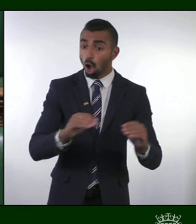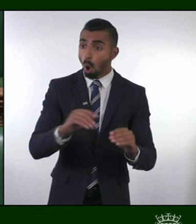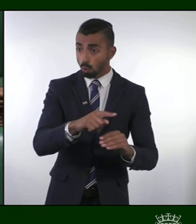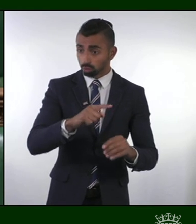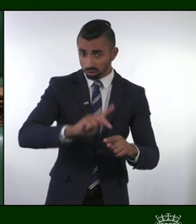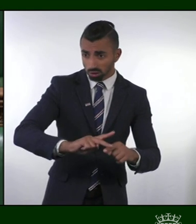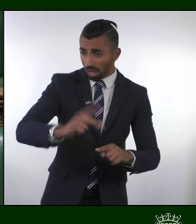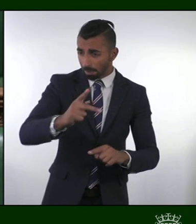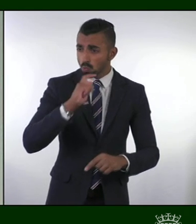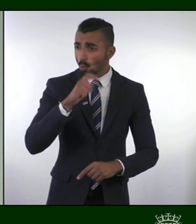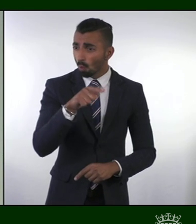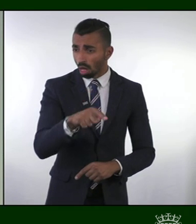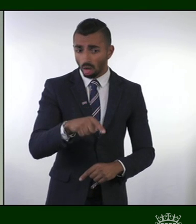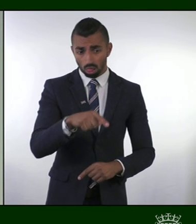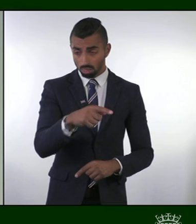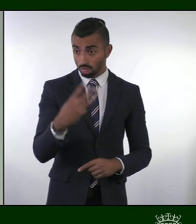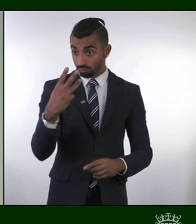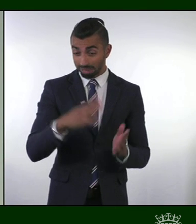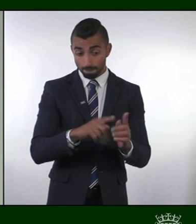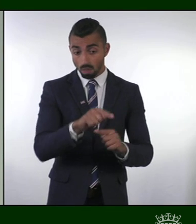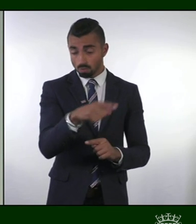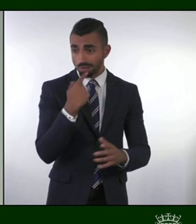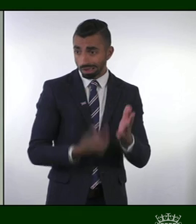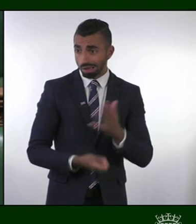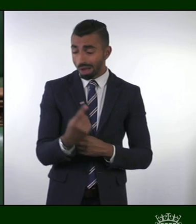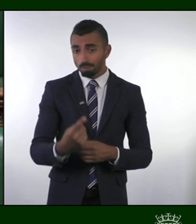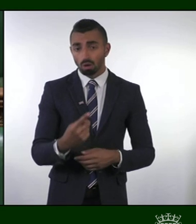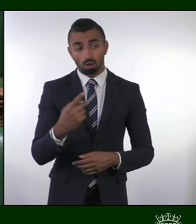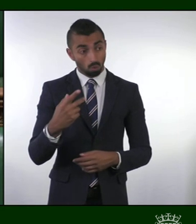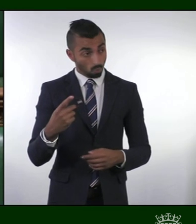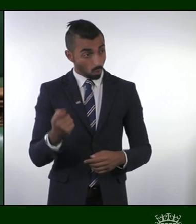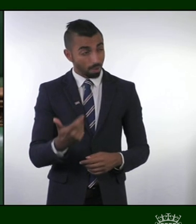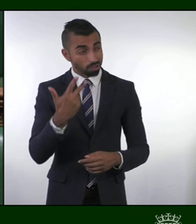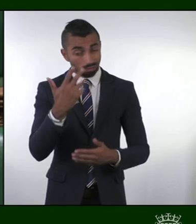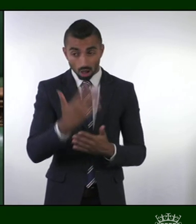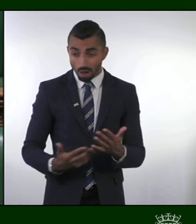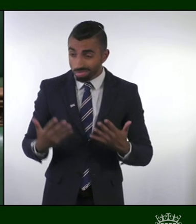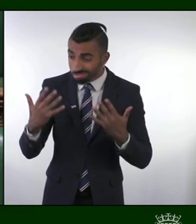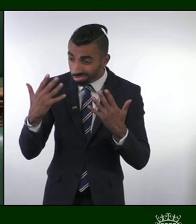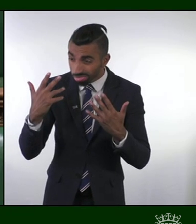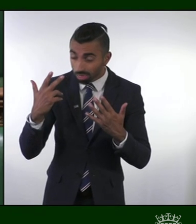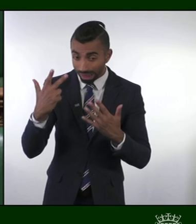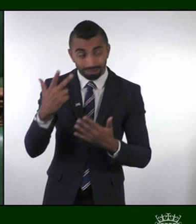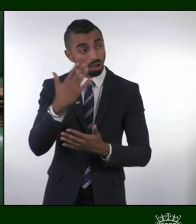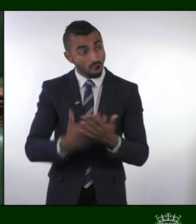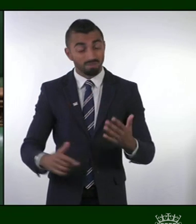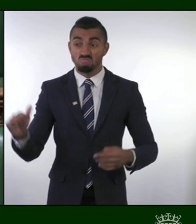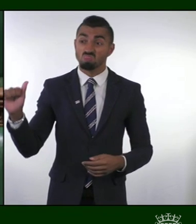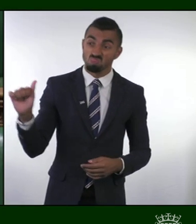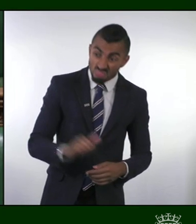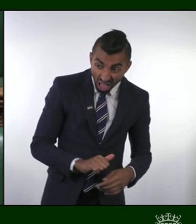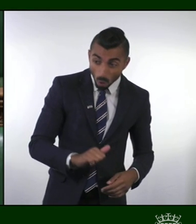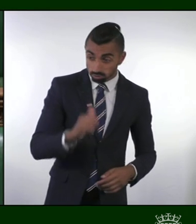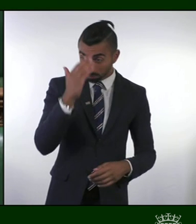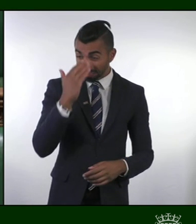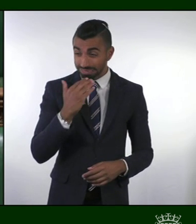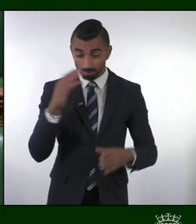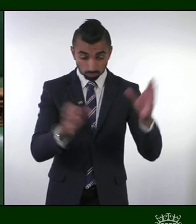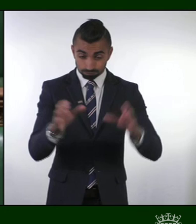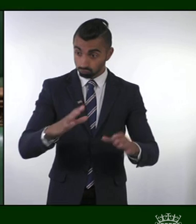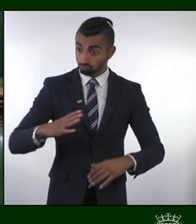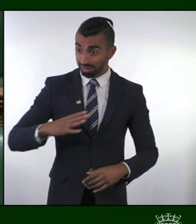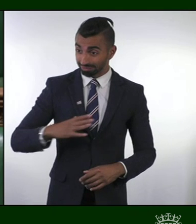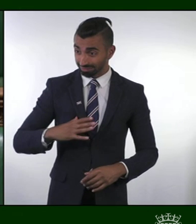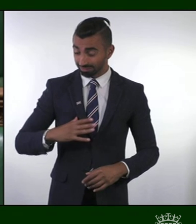It is worth comparing that to what happened in 2008-09, when the Department for Work and Pensions recruited just 10,000, a 60% increase, which took 12 months.